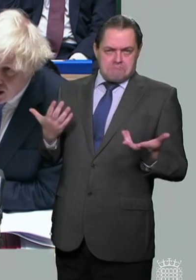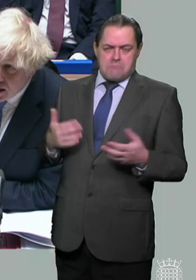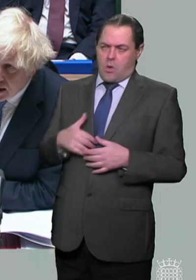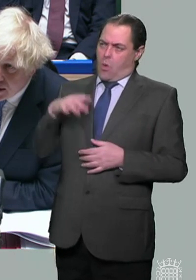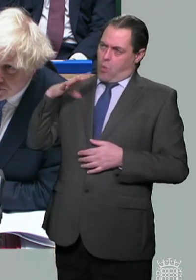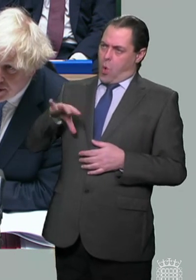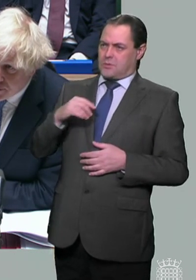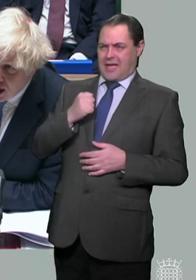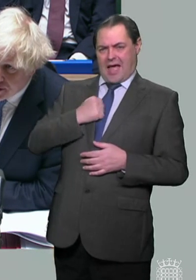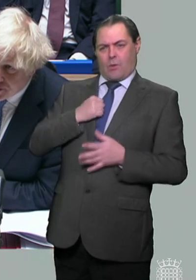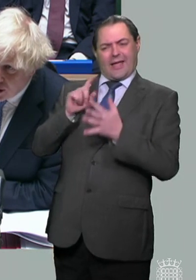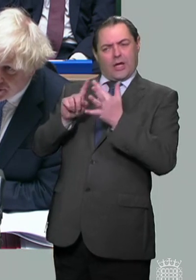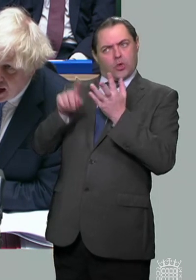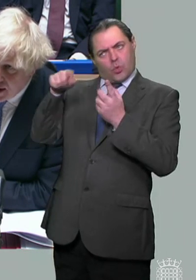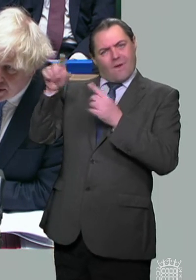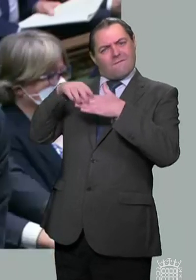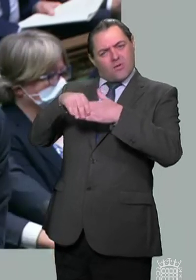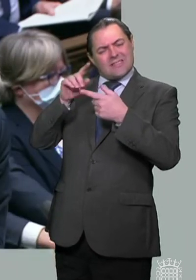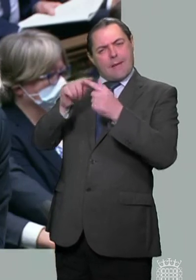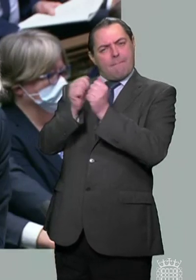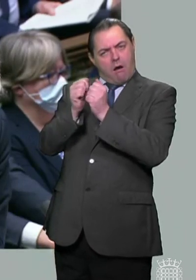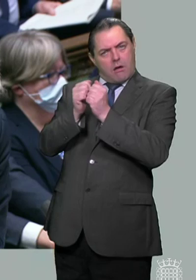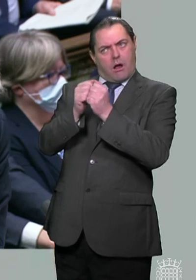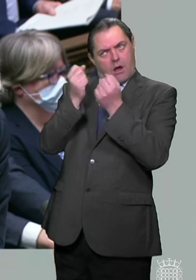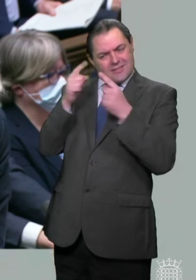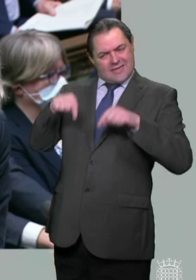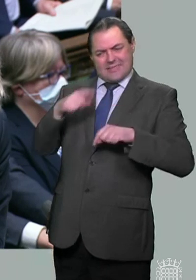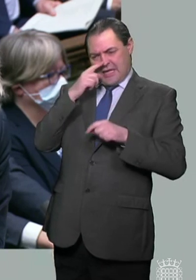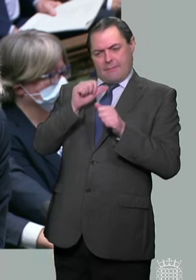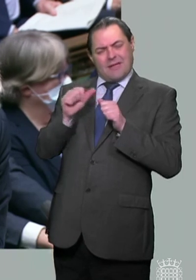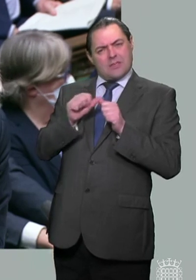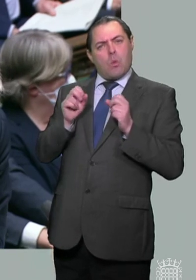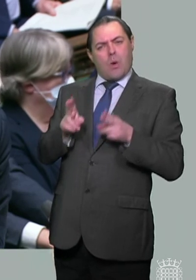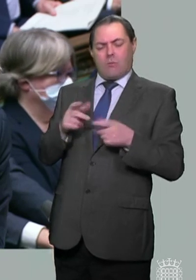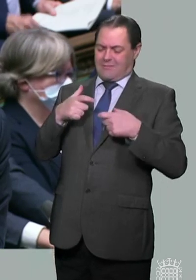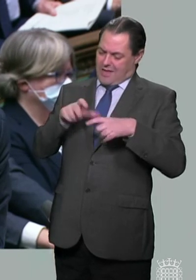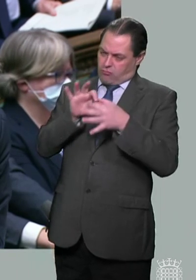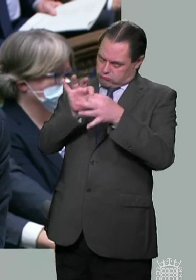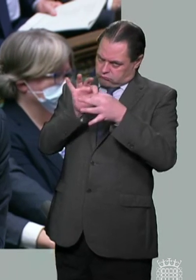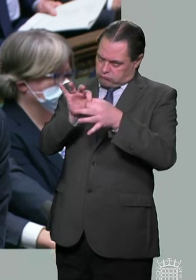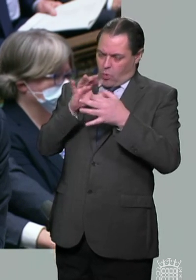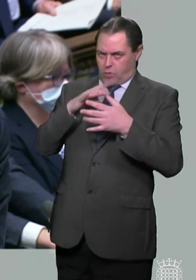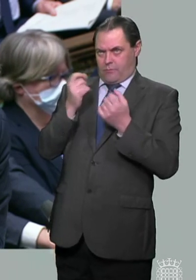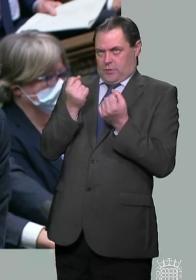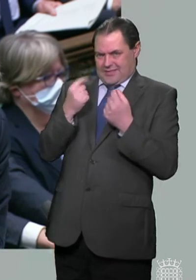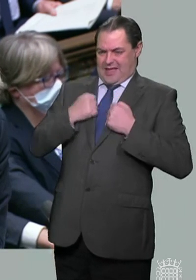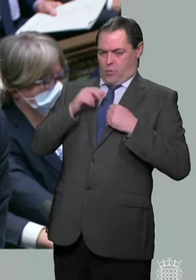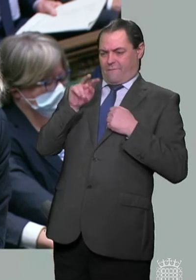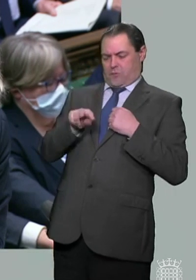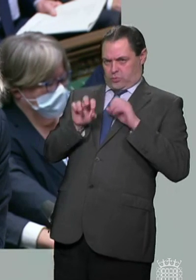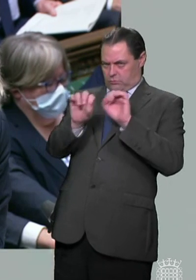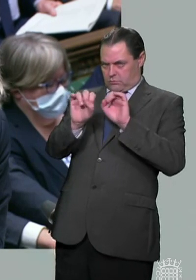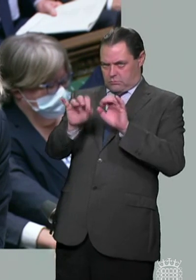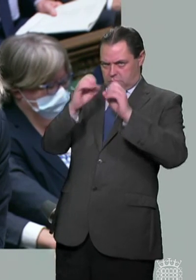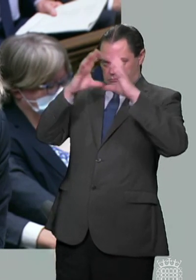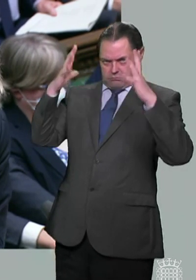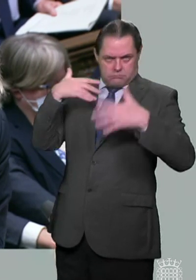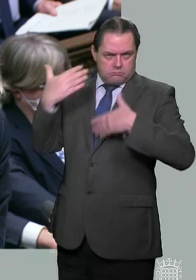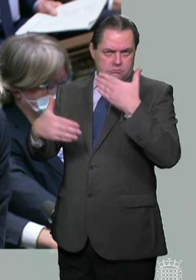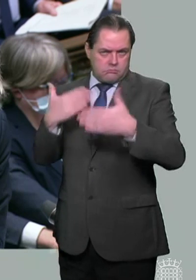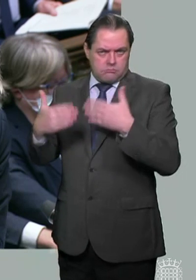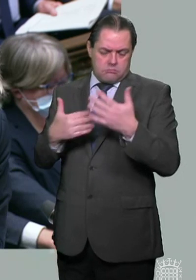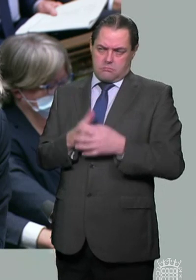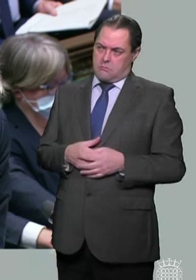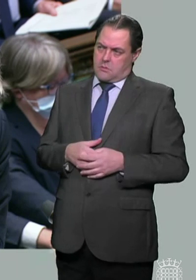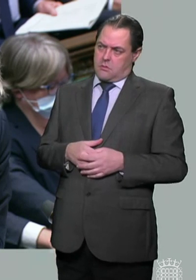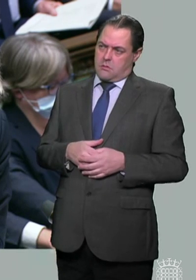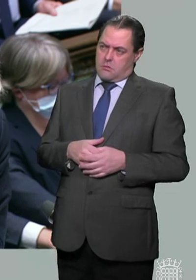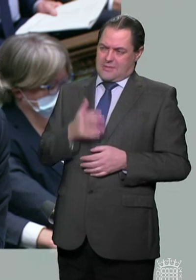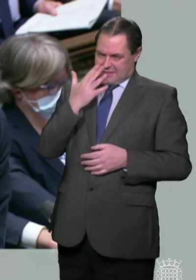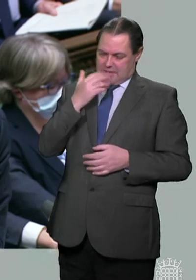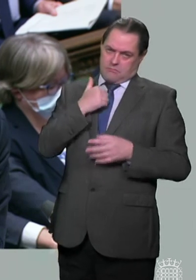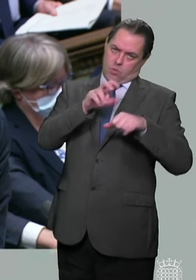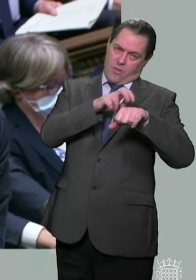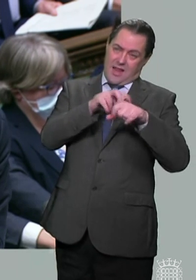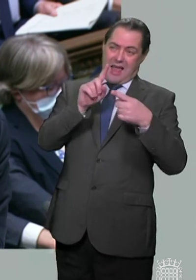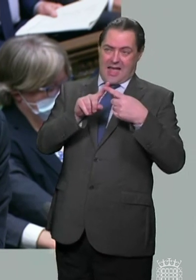We want our EU friends and partners to understand that and we will continue to work with them to get them to see things in the way that people on both sides of the Irish sea see them.